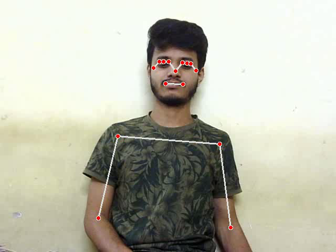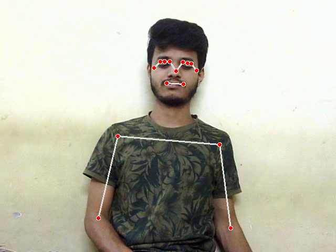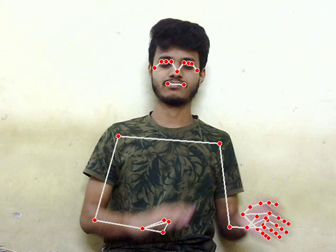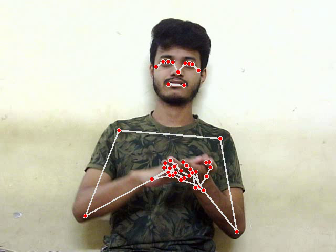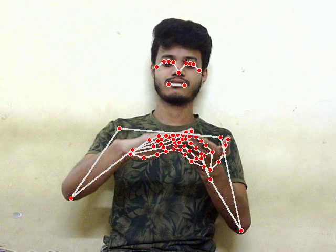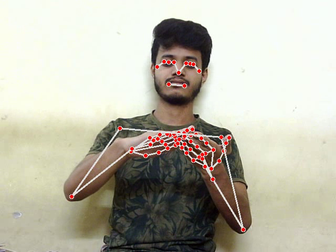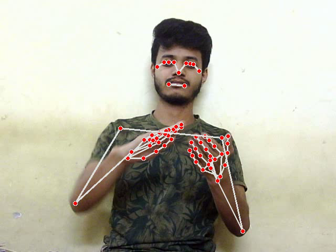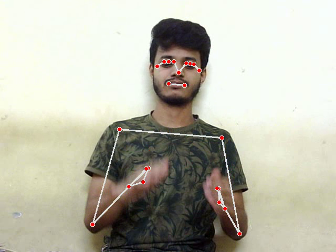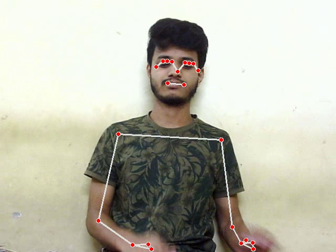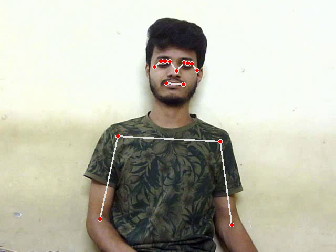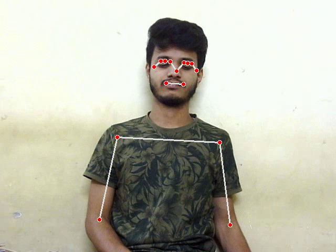nice